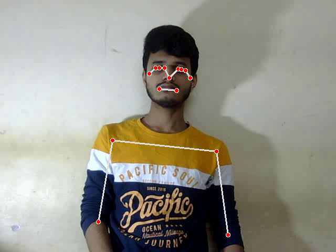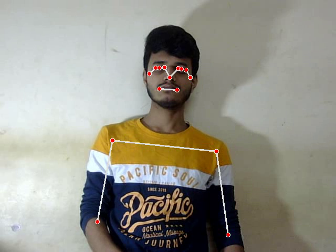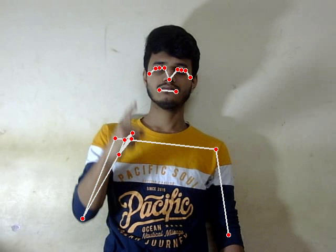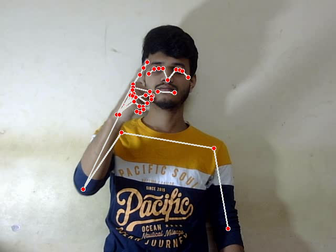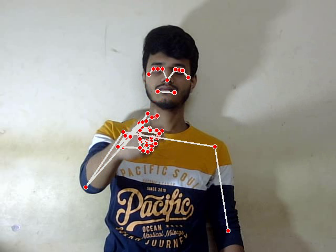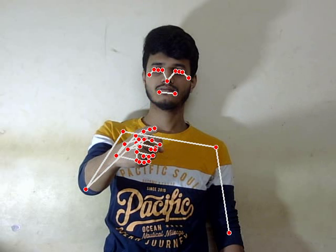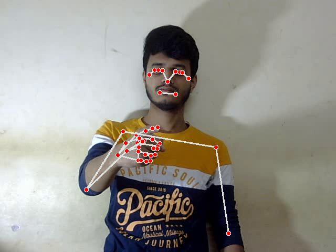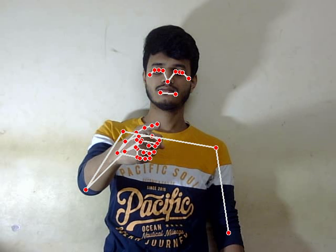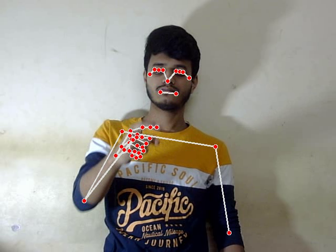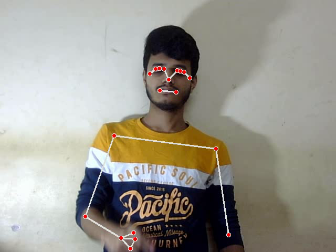you